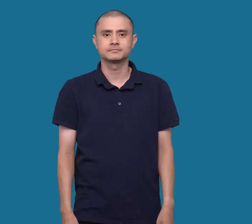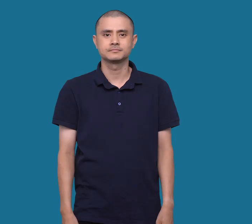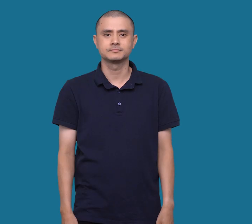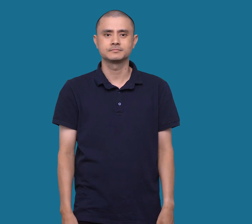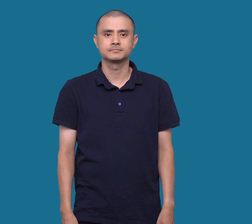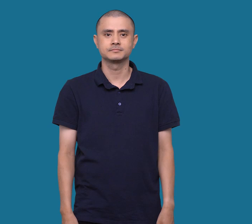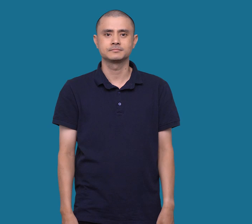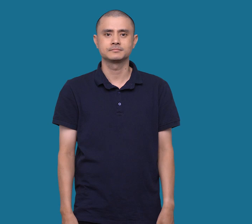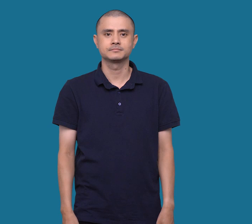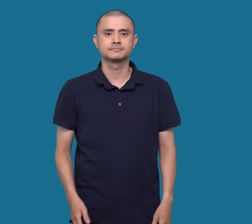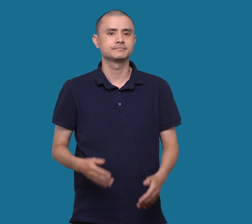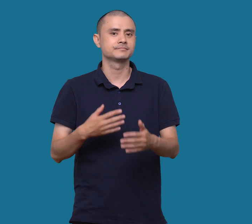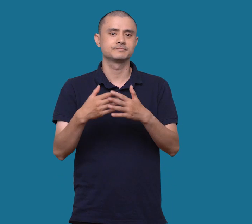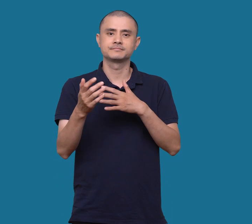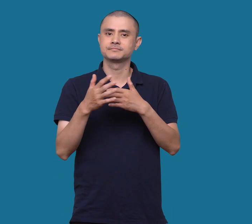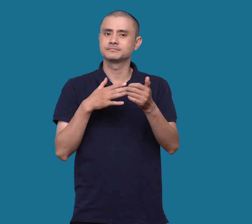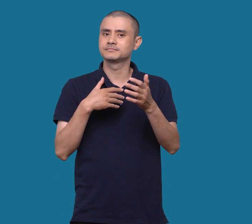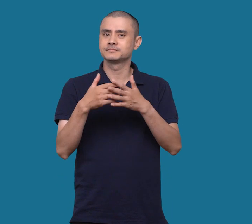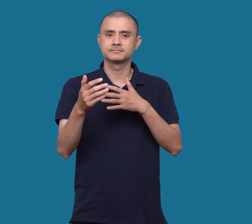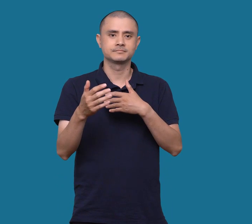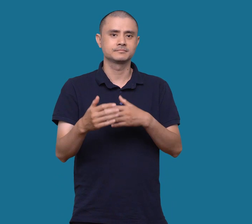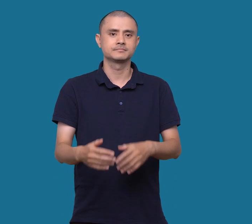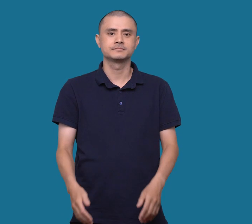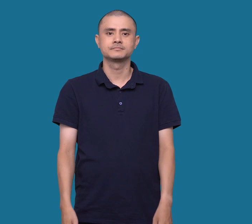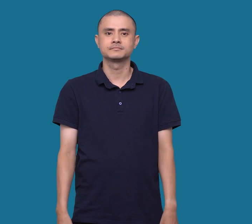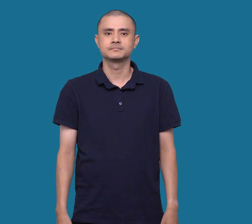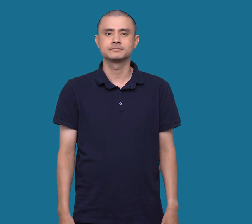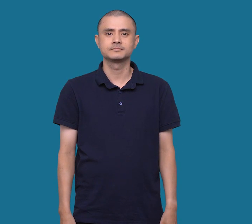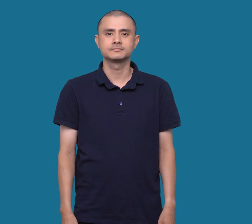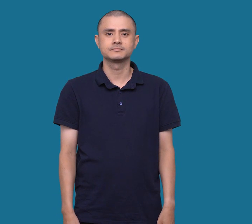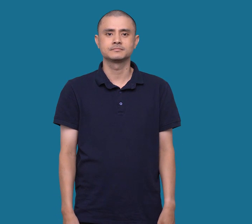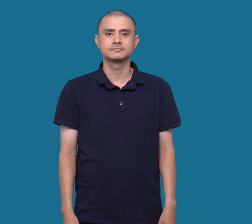không có chi